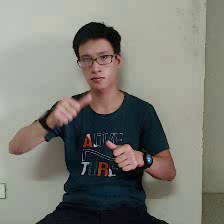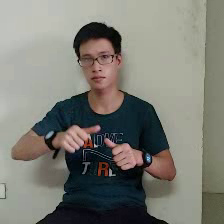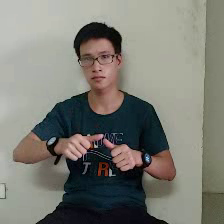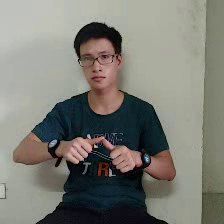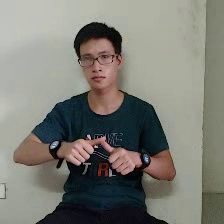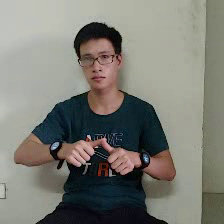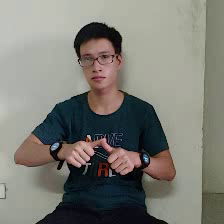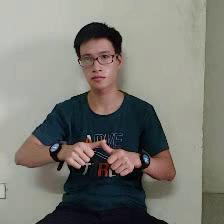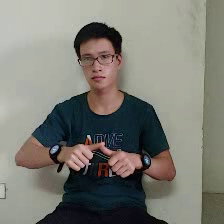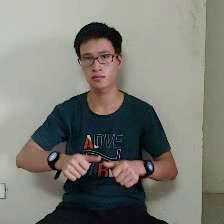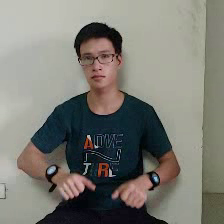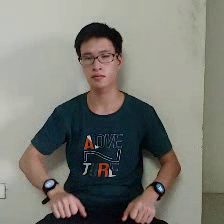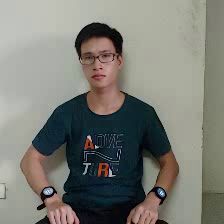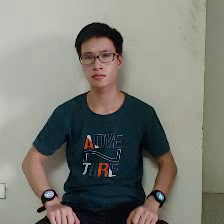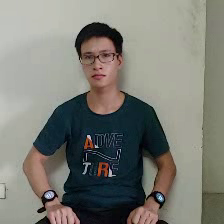Nhớ